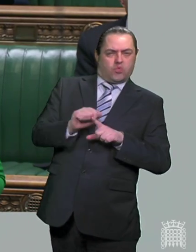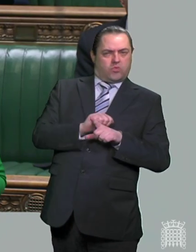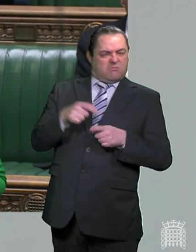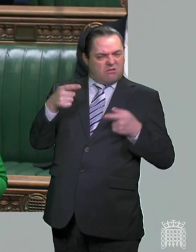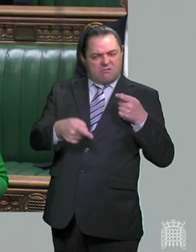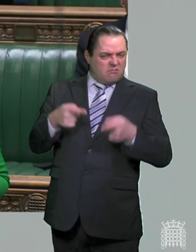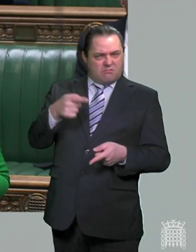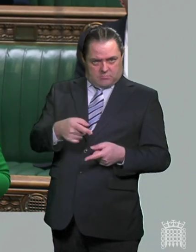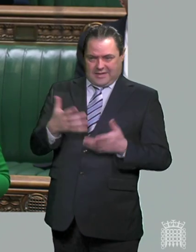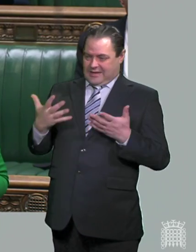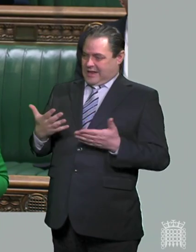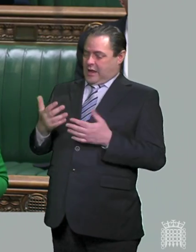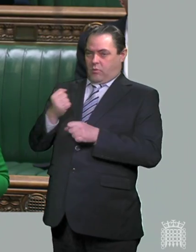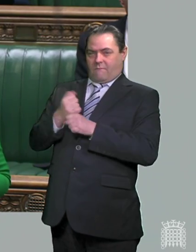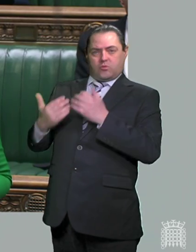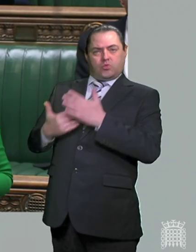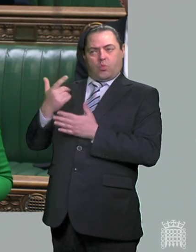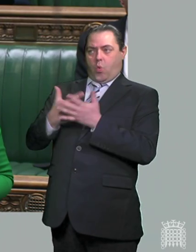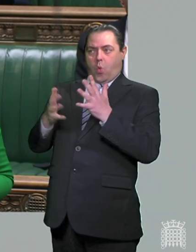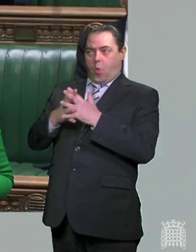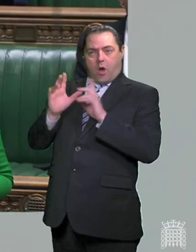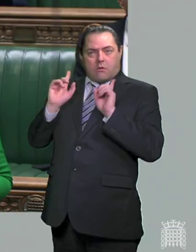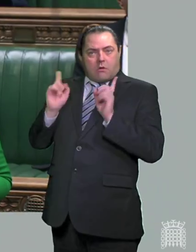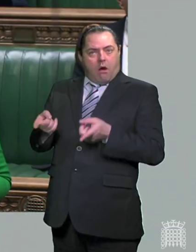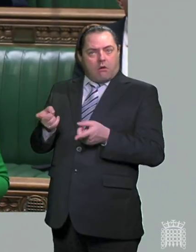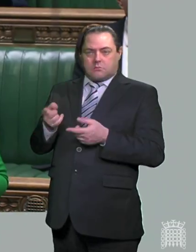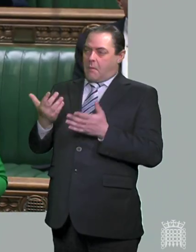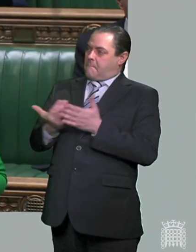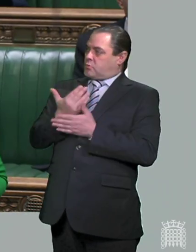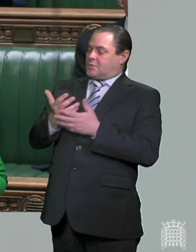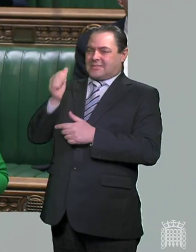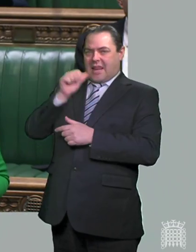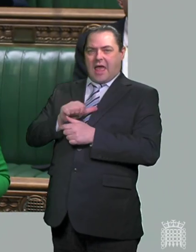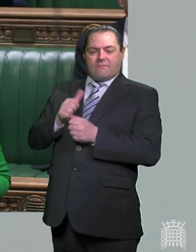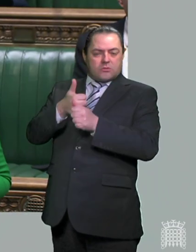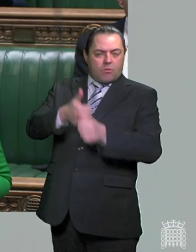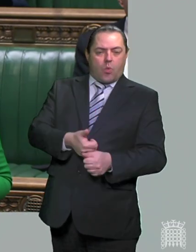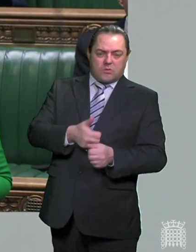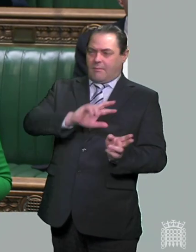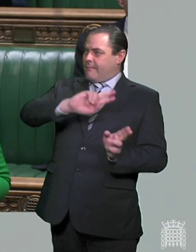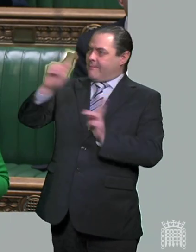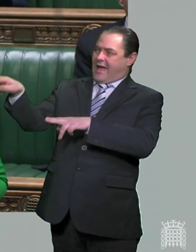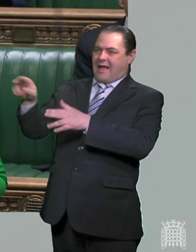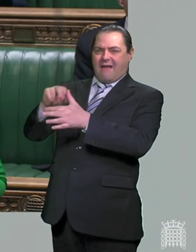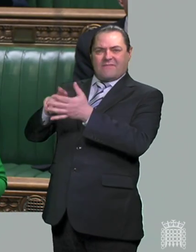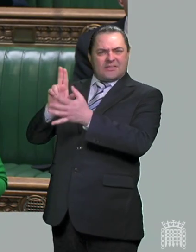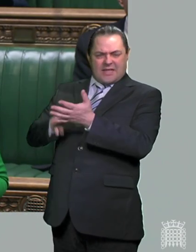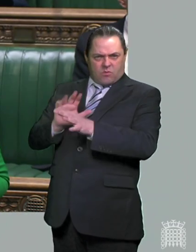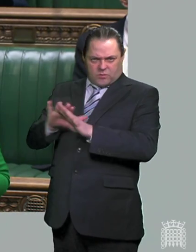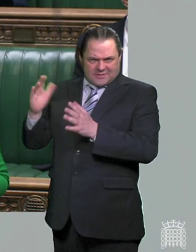Under the Government’s new Bill, she would be unable to access modern slavery support, and she would be returned to an unsafe country.